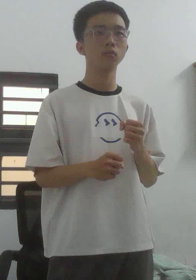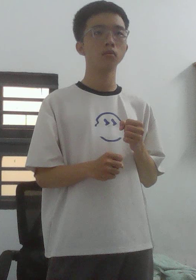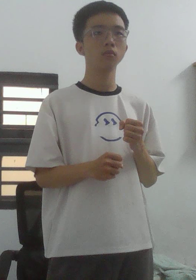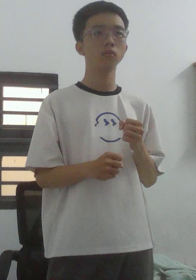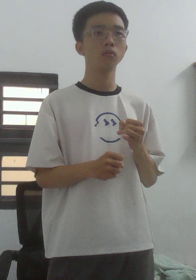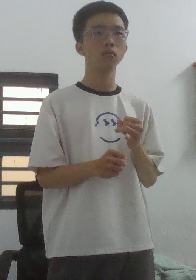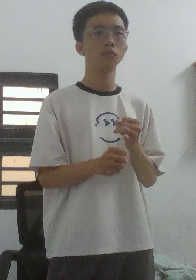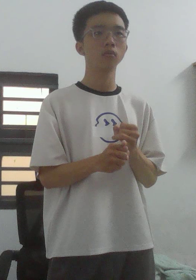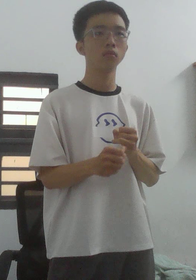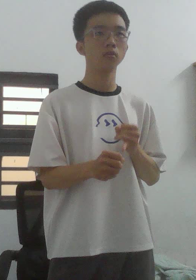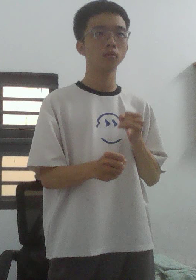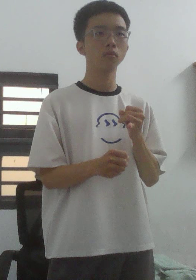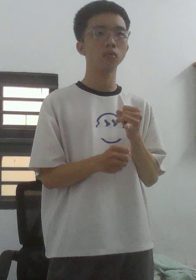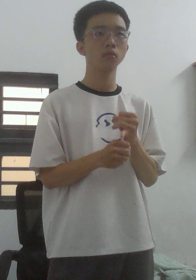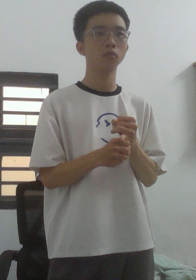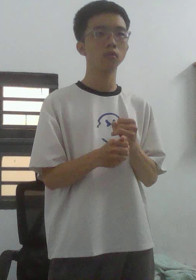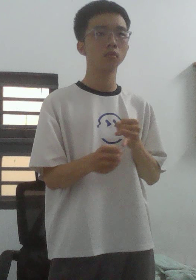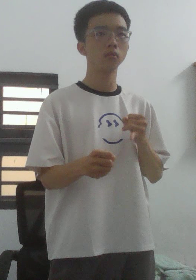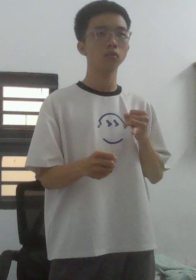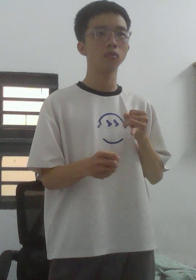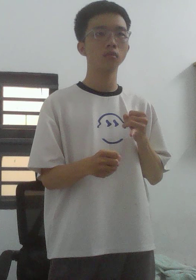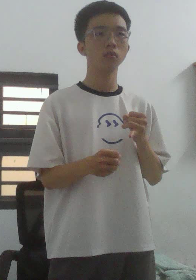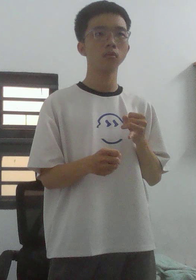cuoi nam